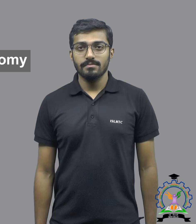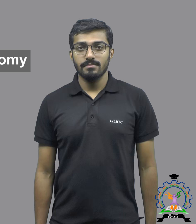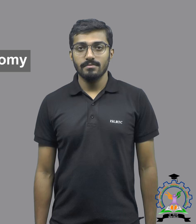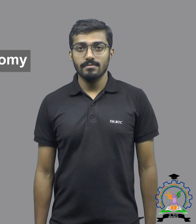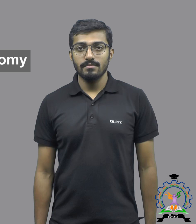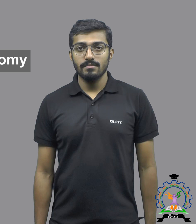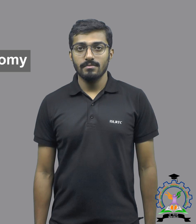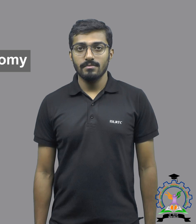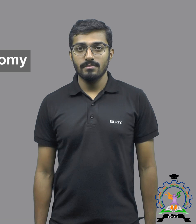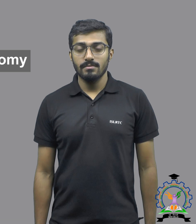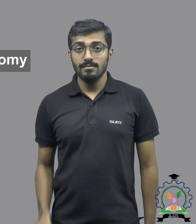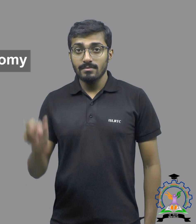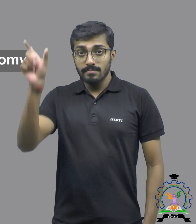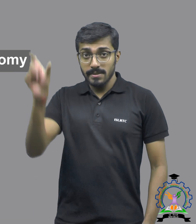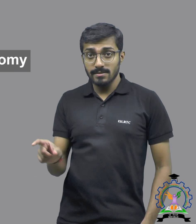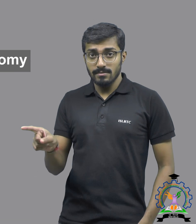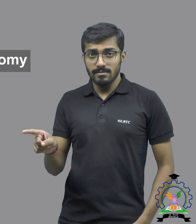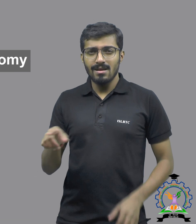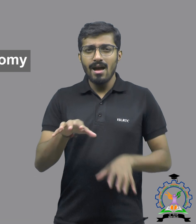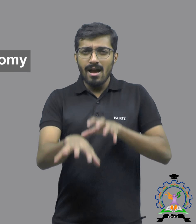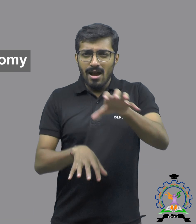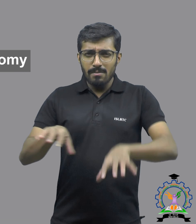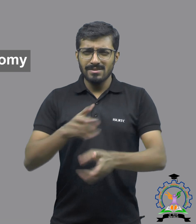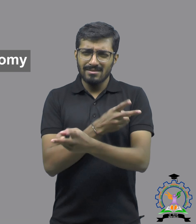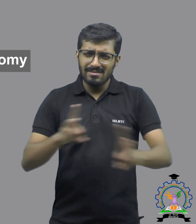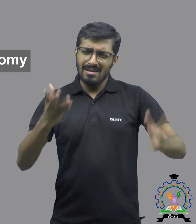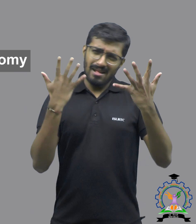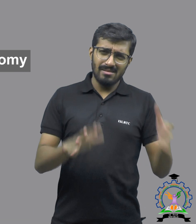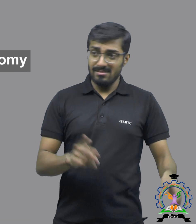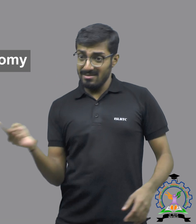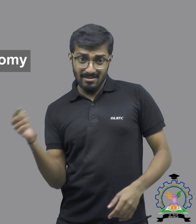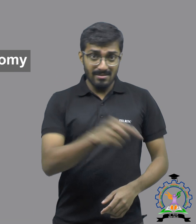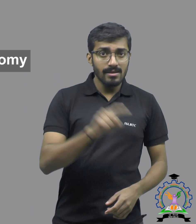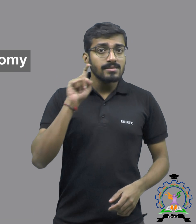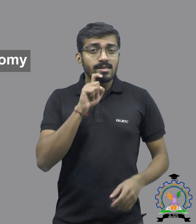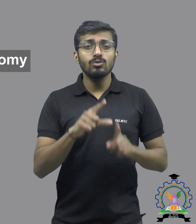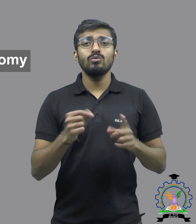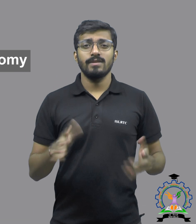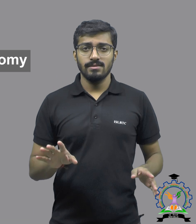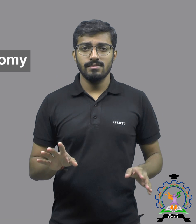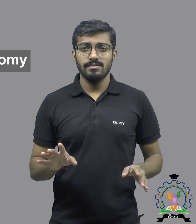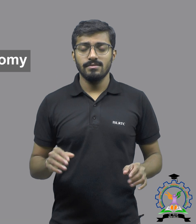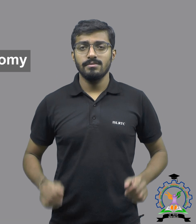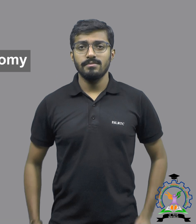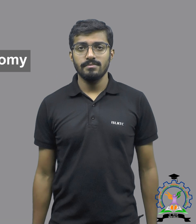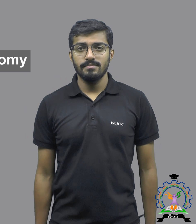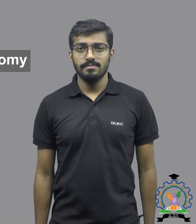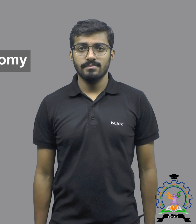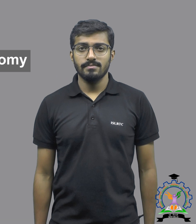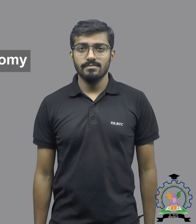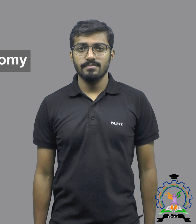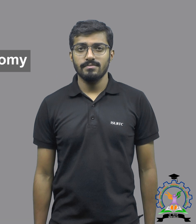Bestiality or Boophilia or Sodomy